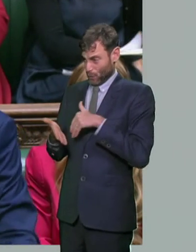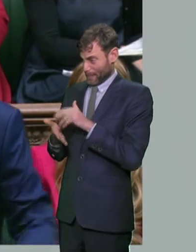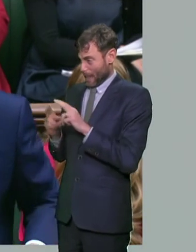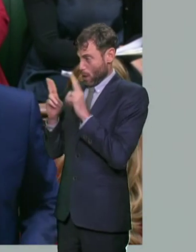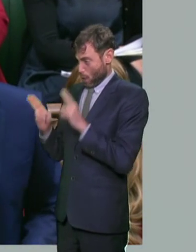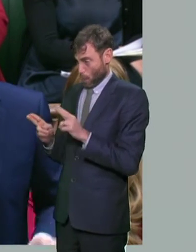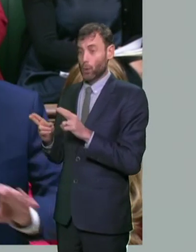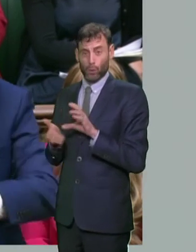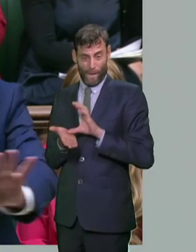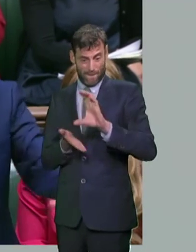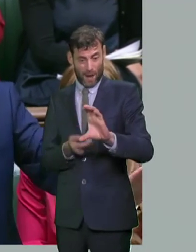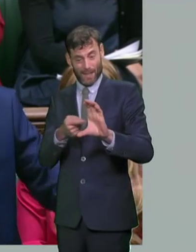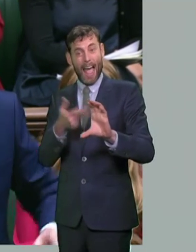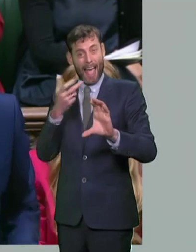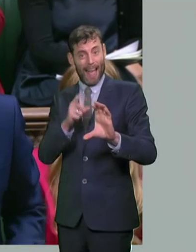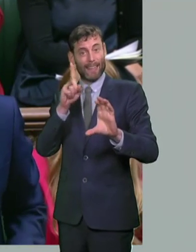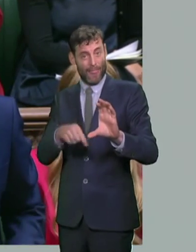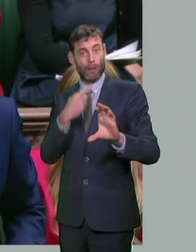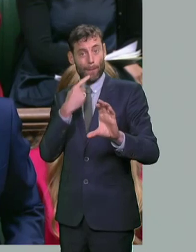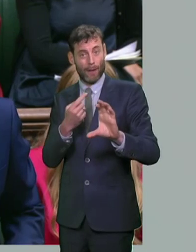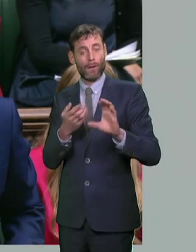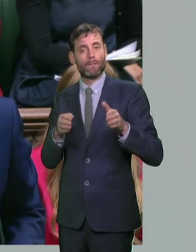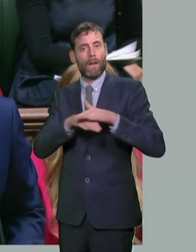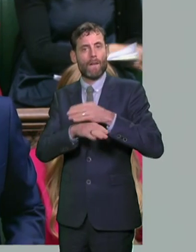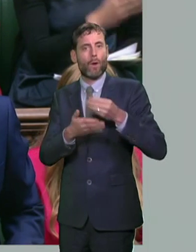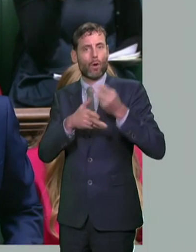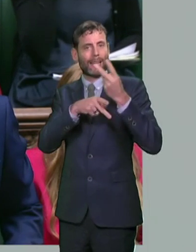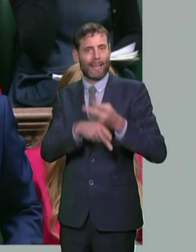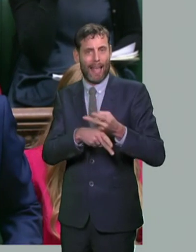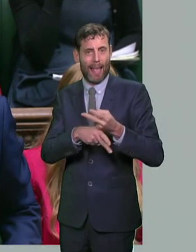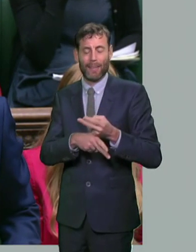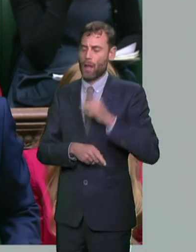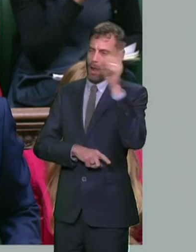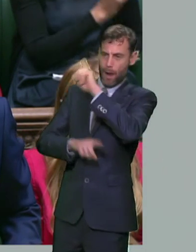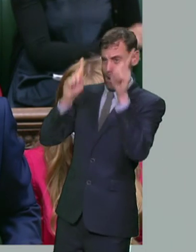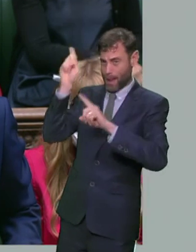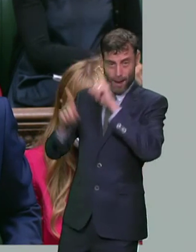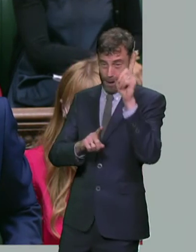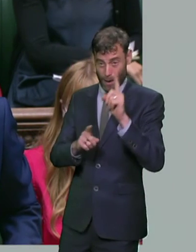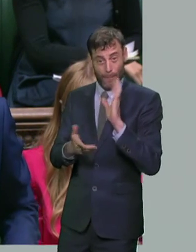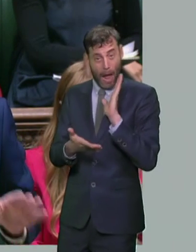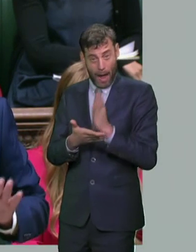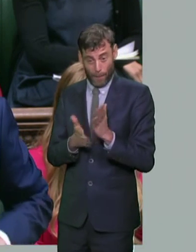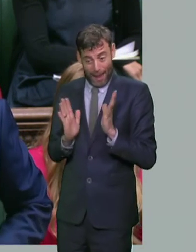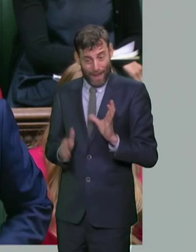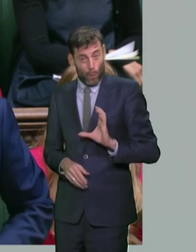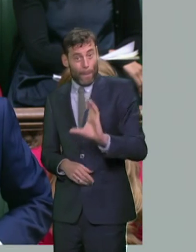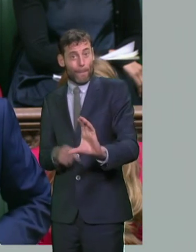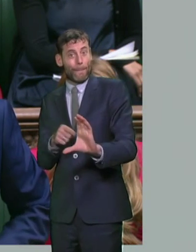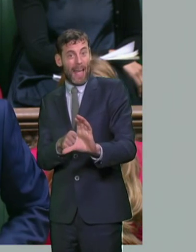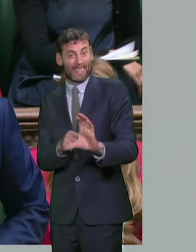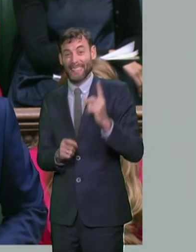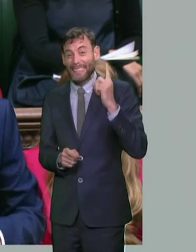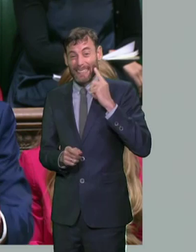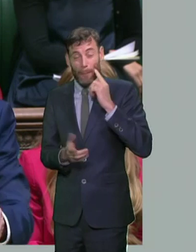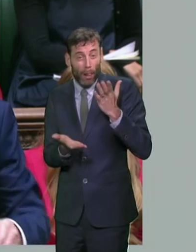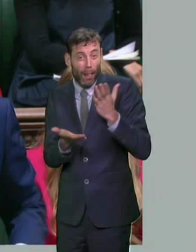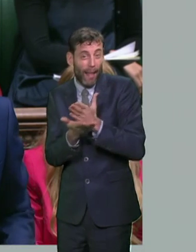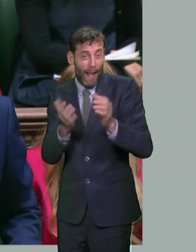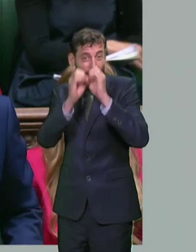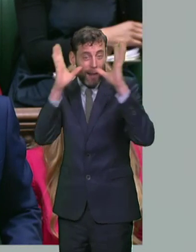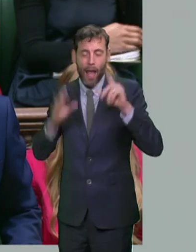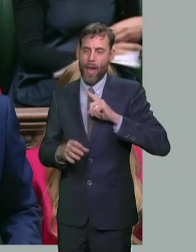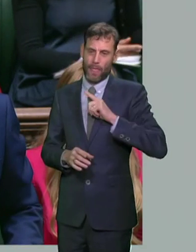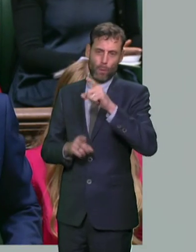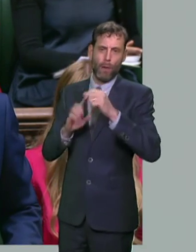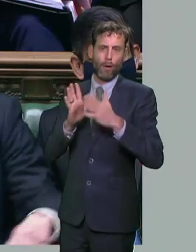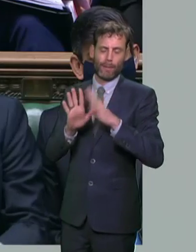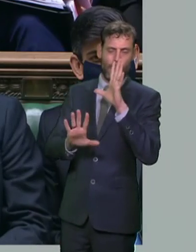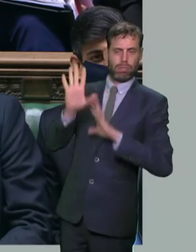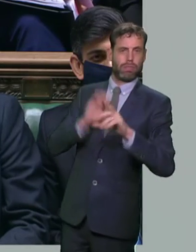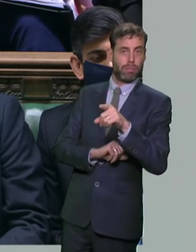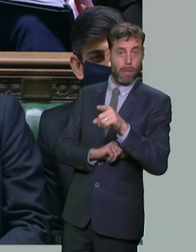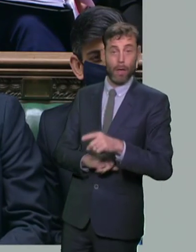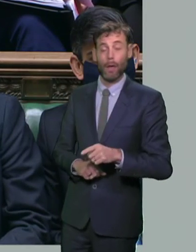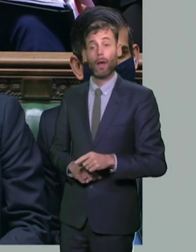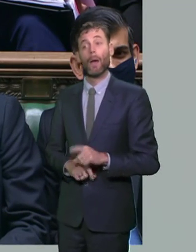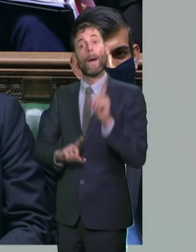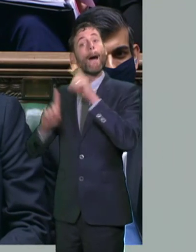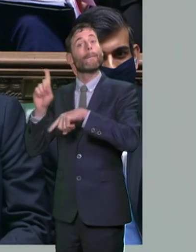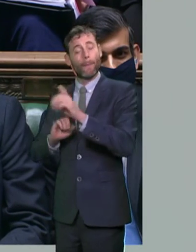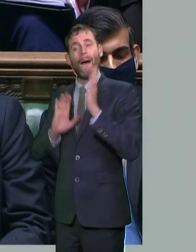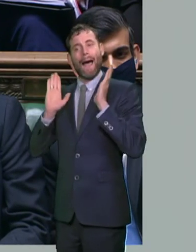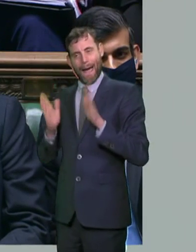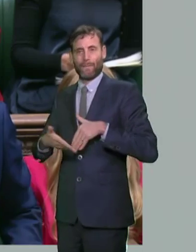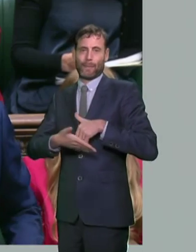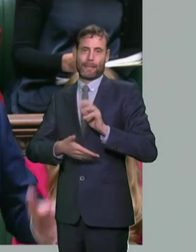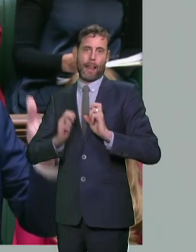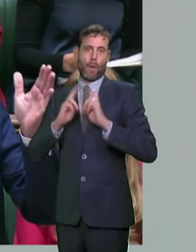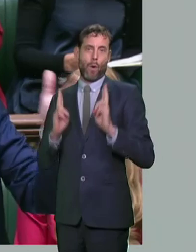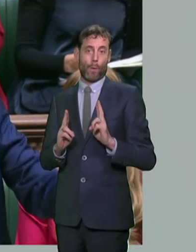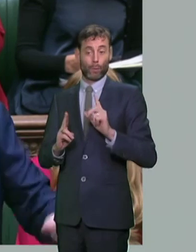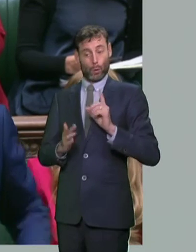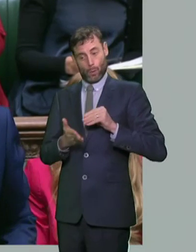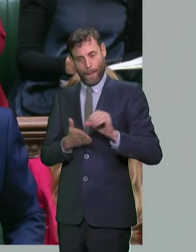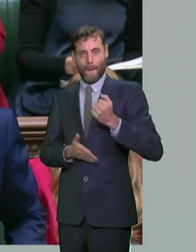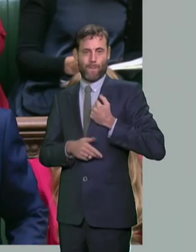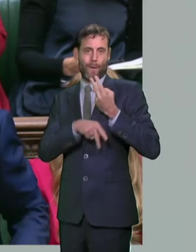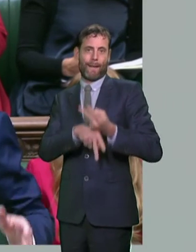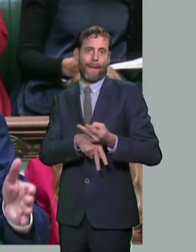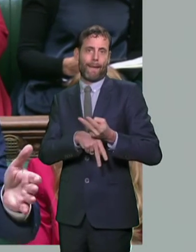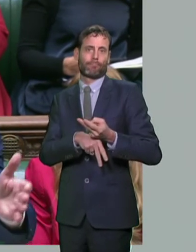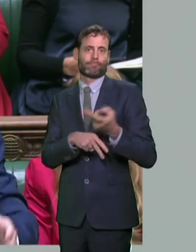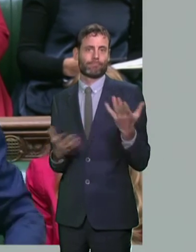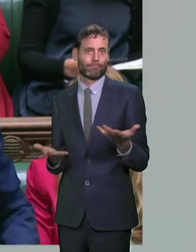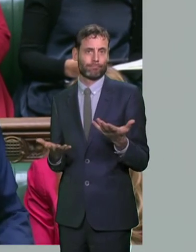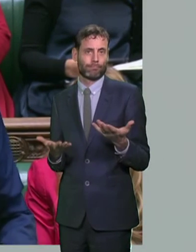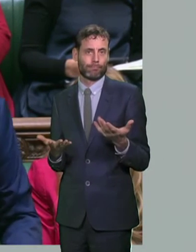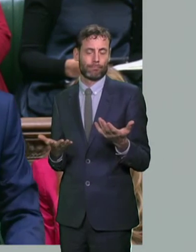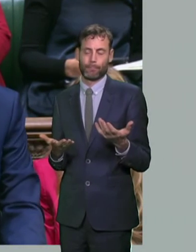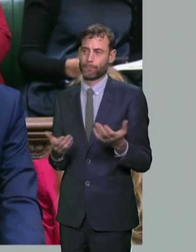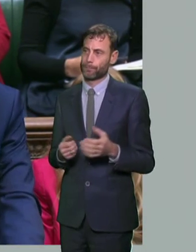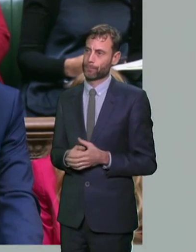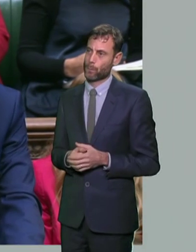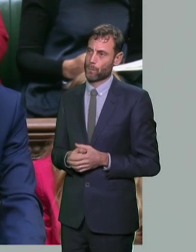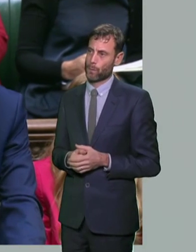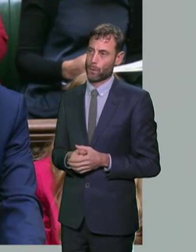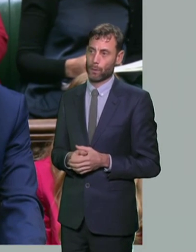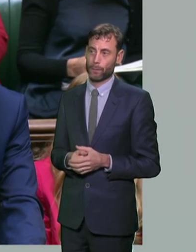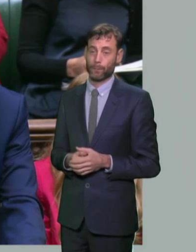It is common sense. Strip away the bluster, strip away the deflection and strip away the refusal to answer the question and there is the simple truth—and this is why the Prime Minister will not address it: people will still be forced to sell their home to pay for care.